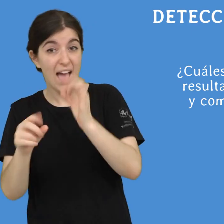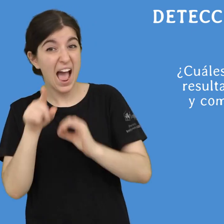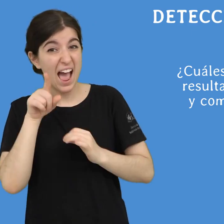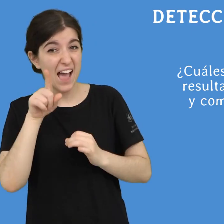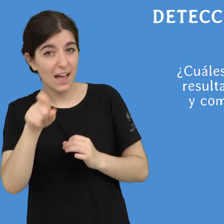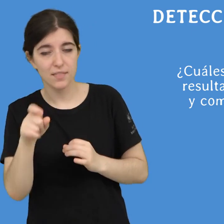cancer